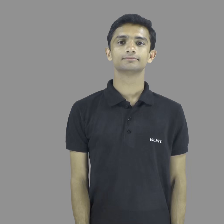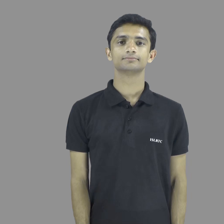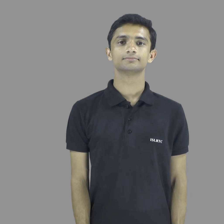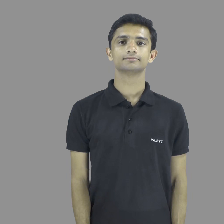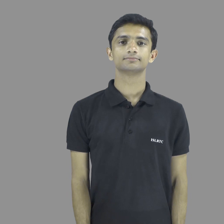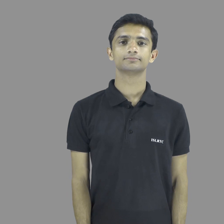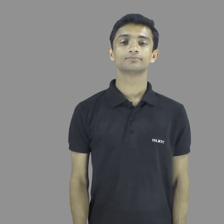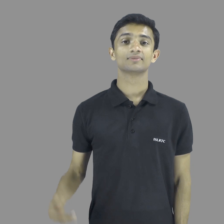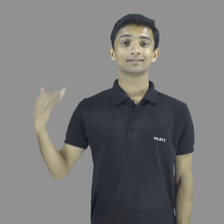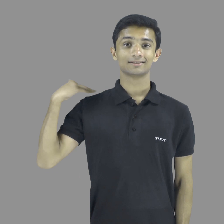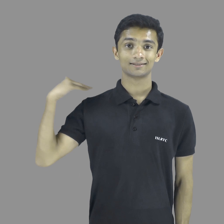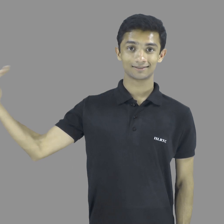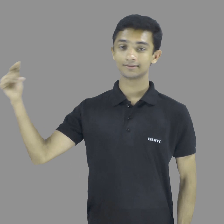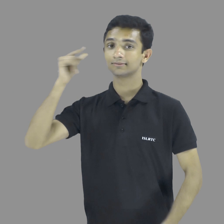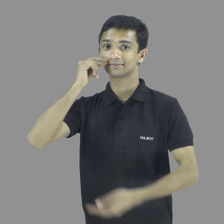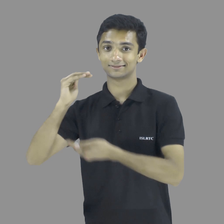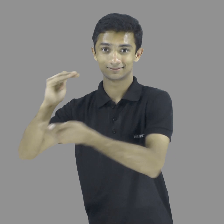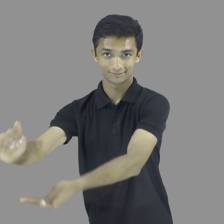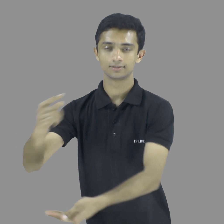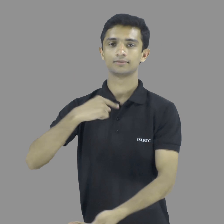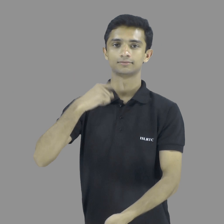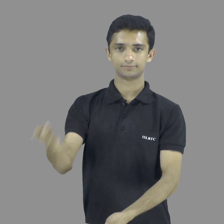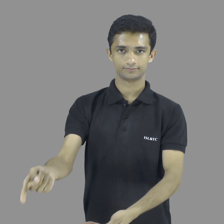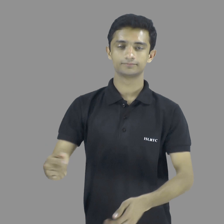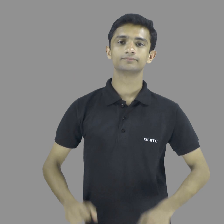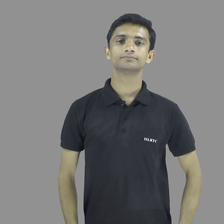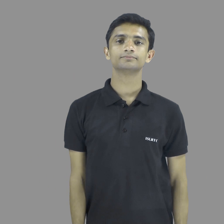Nephew